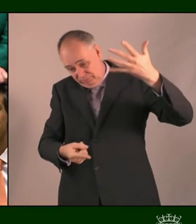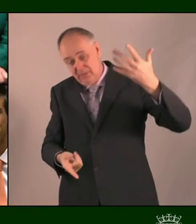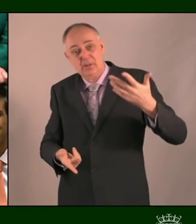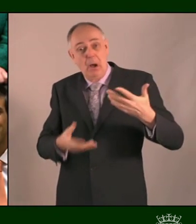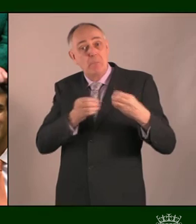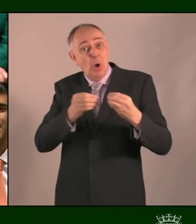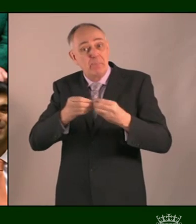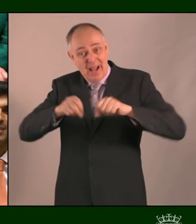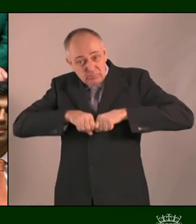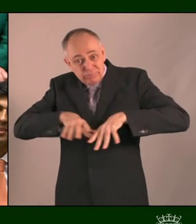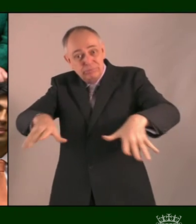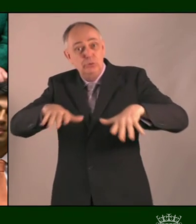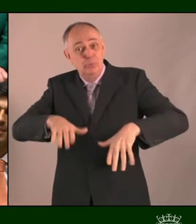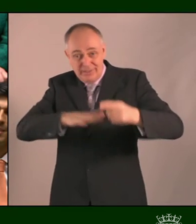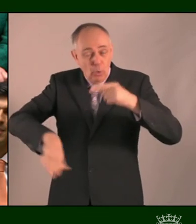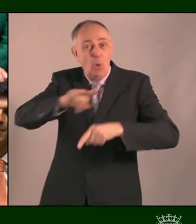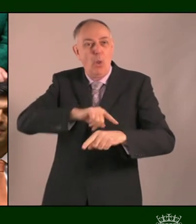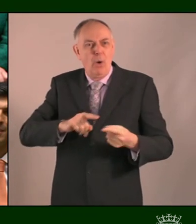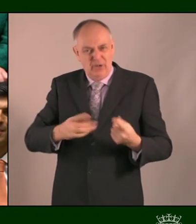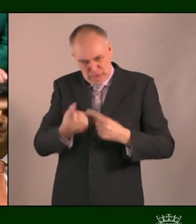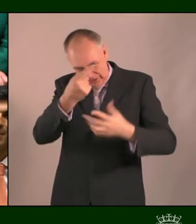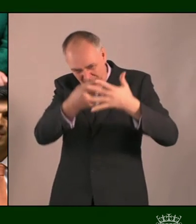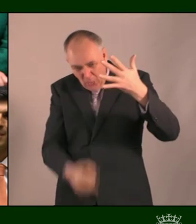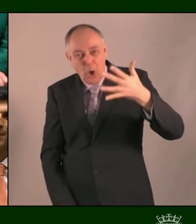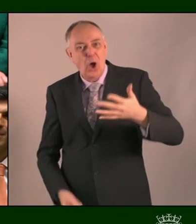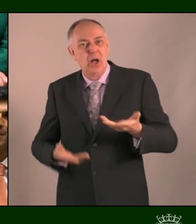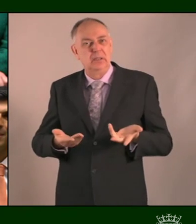That is to say nothing of the police we are recruiting.